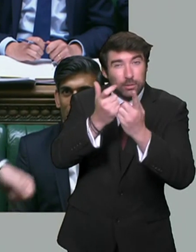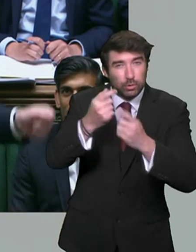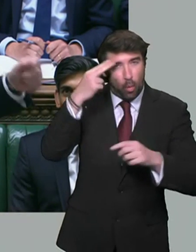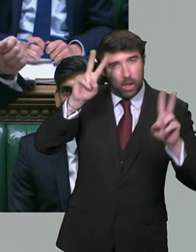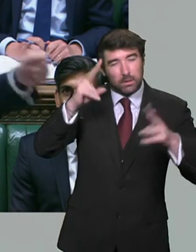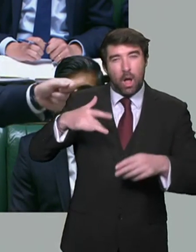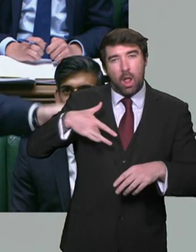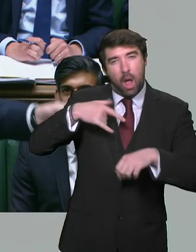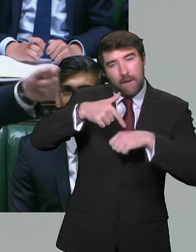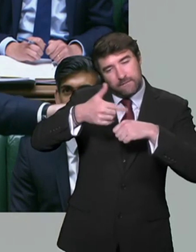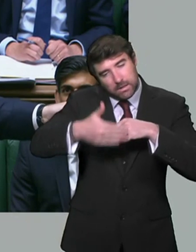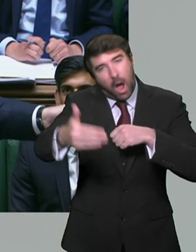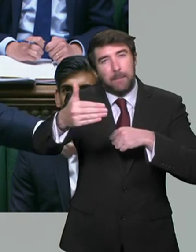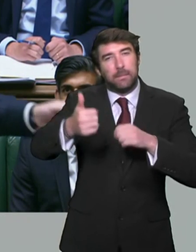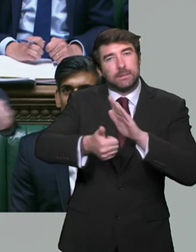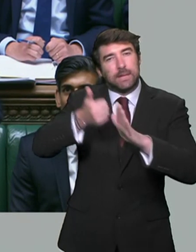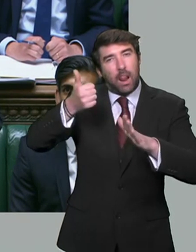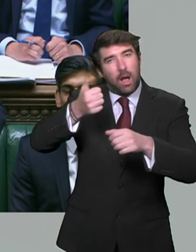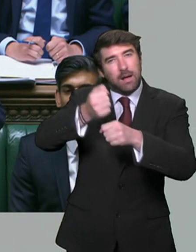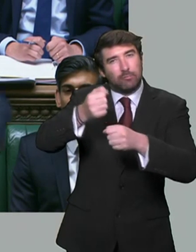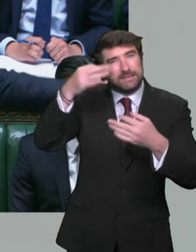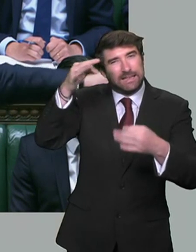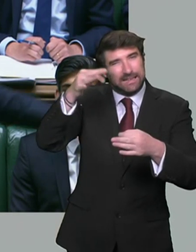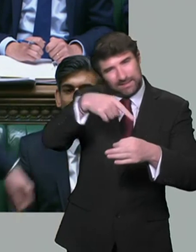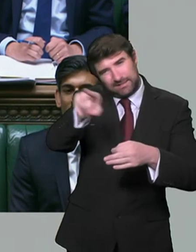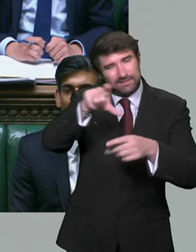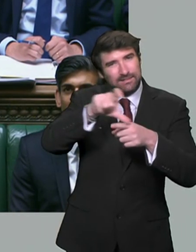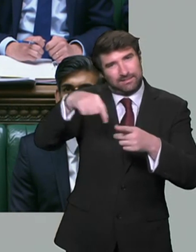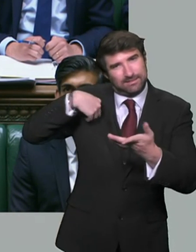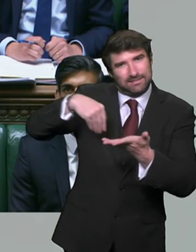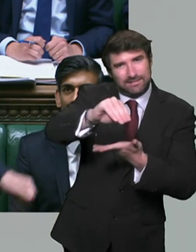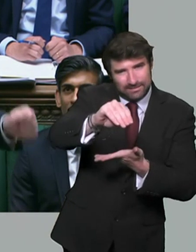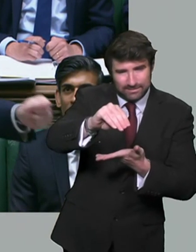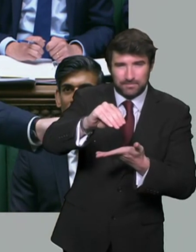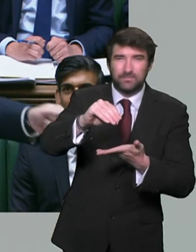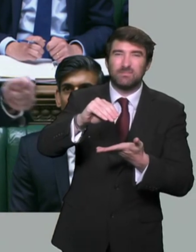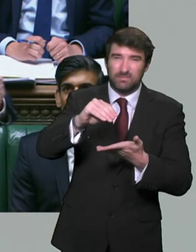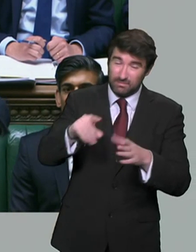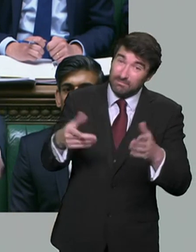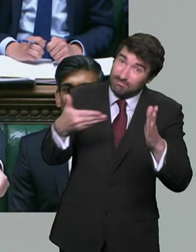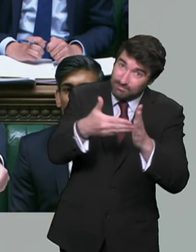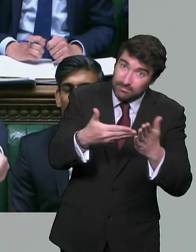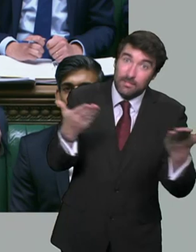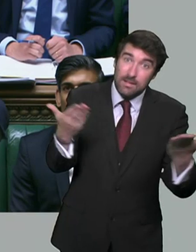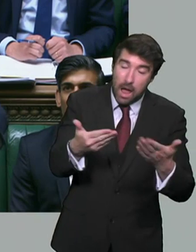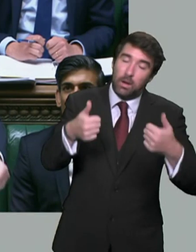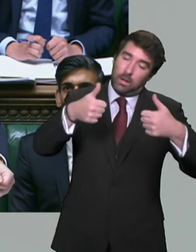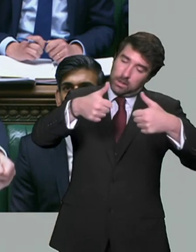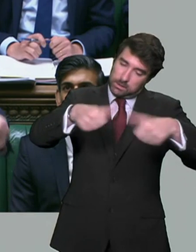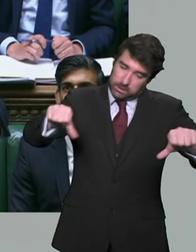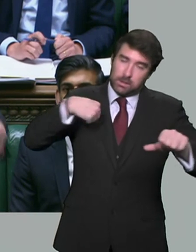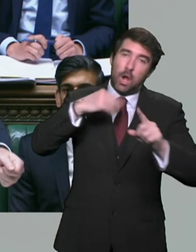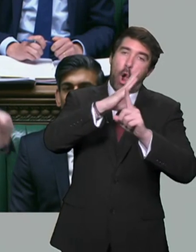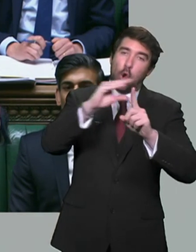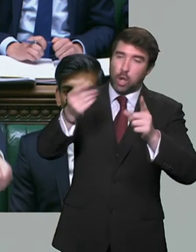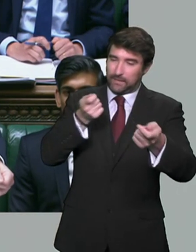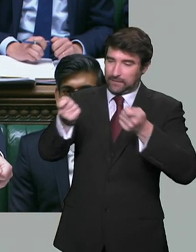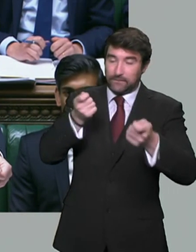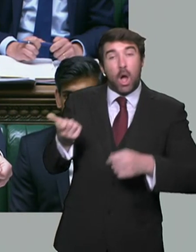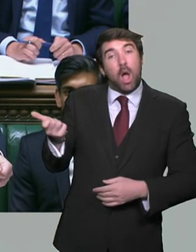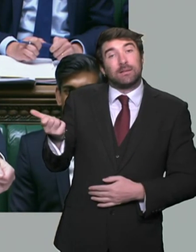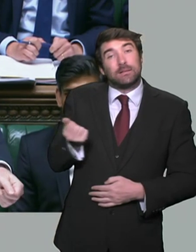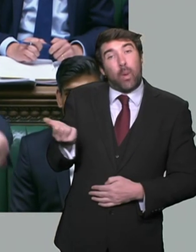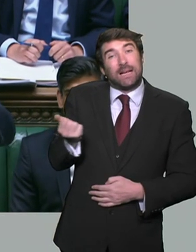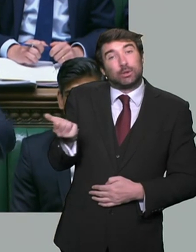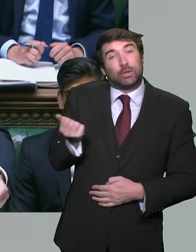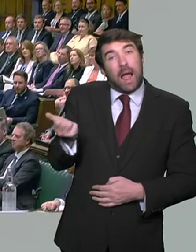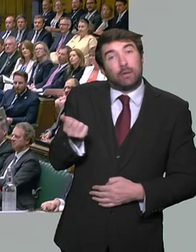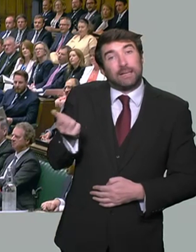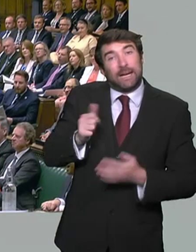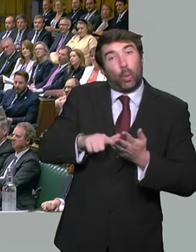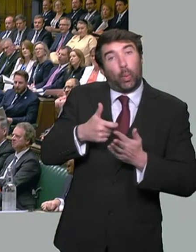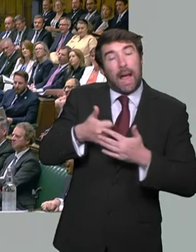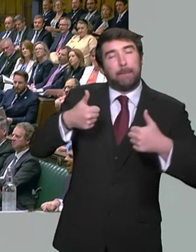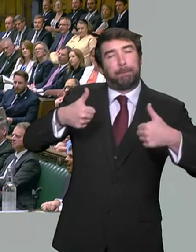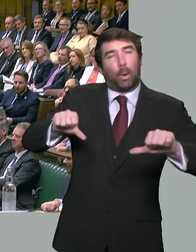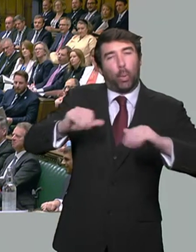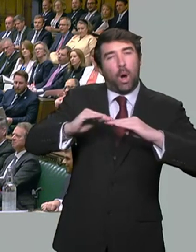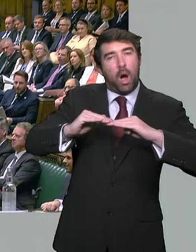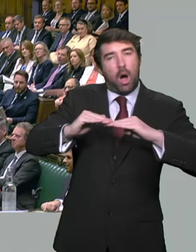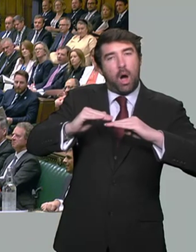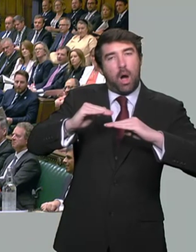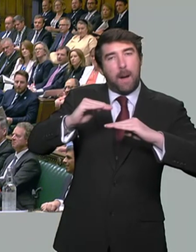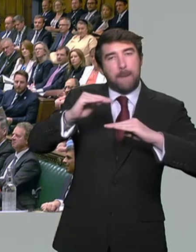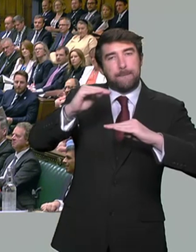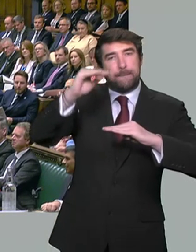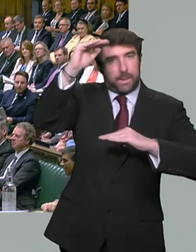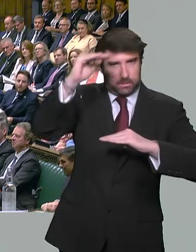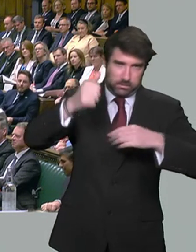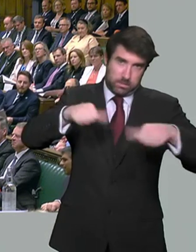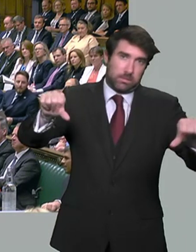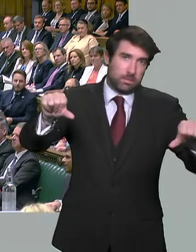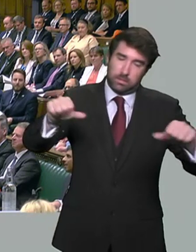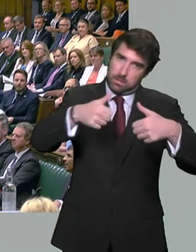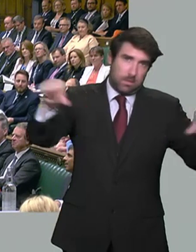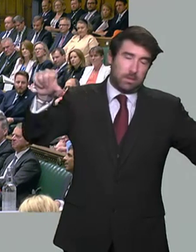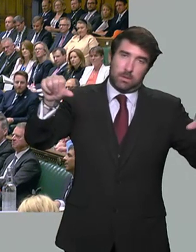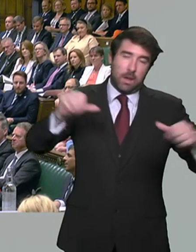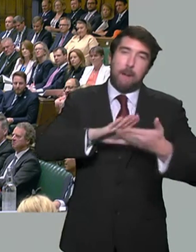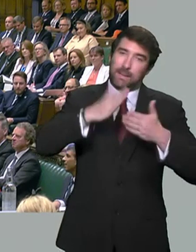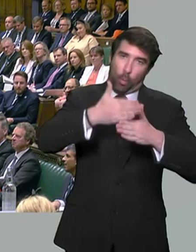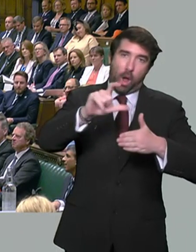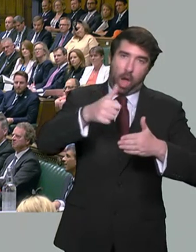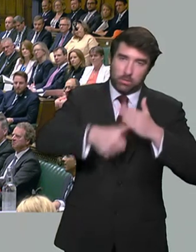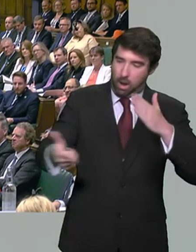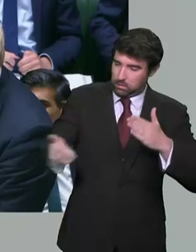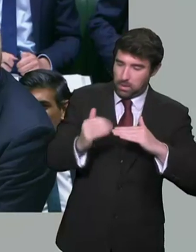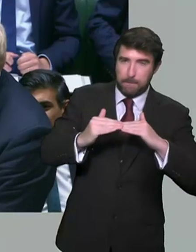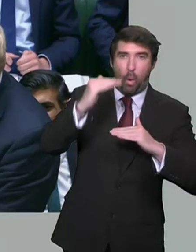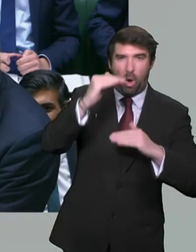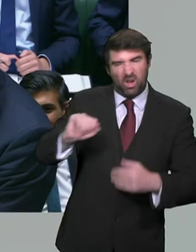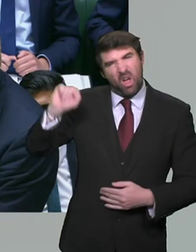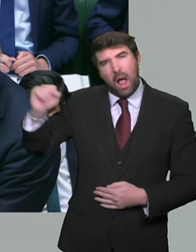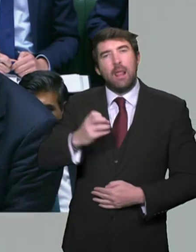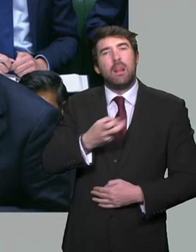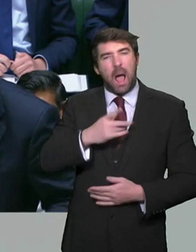For the first time since 2019, after years and years of stagnation, wages are rising for the lower paid.